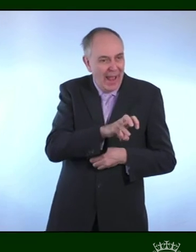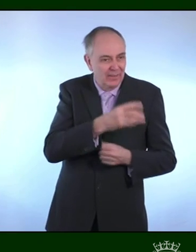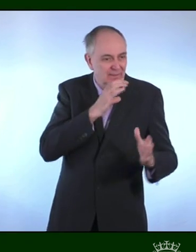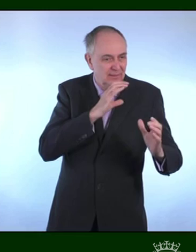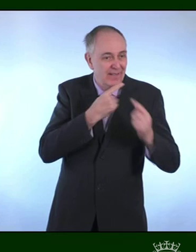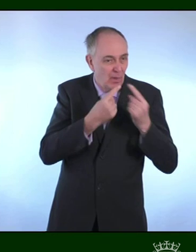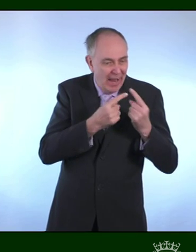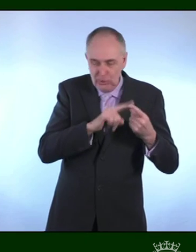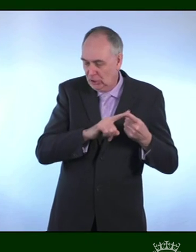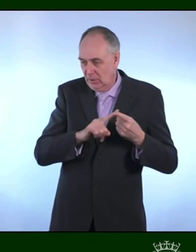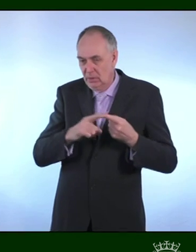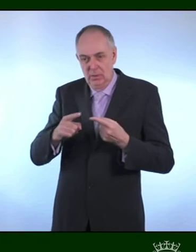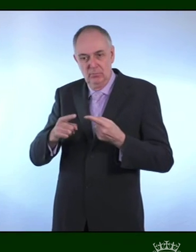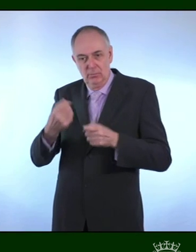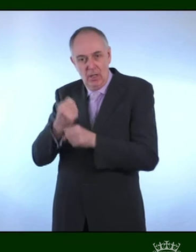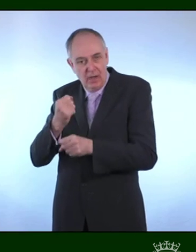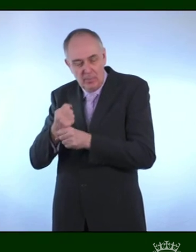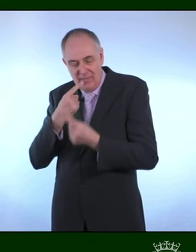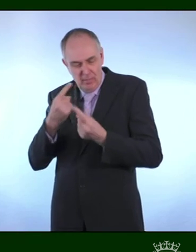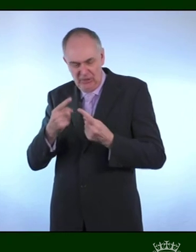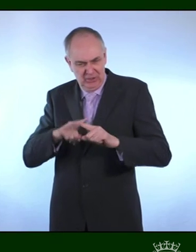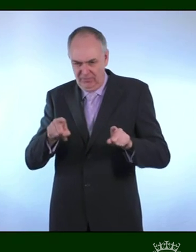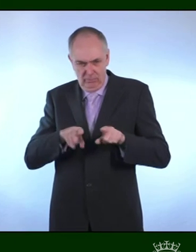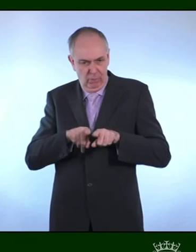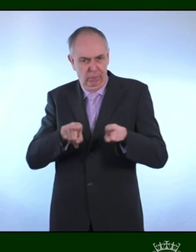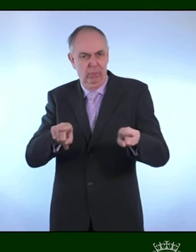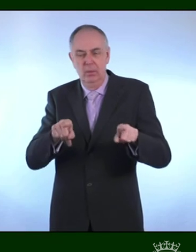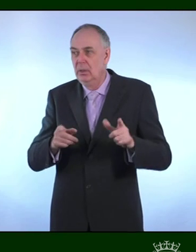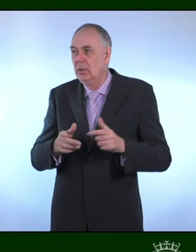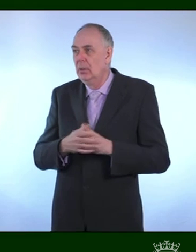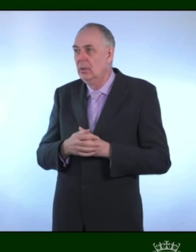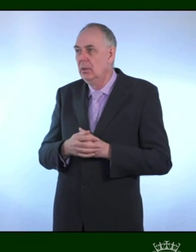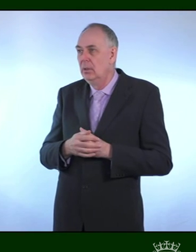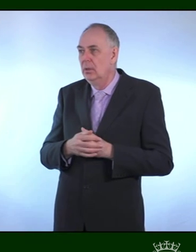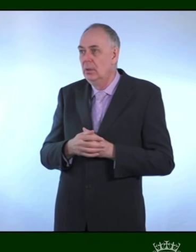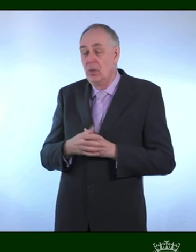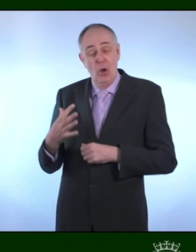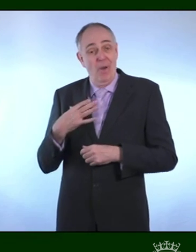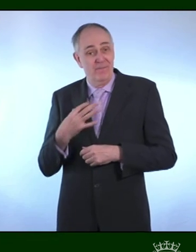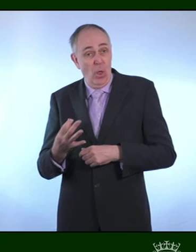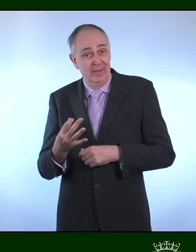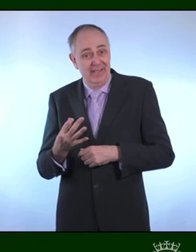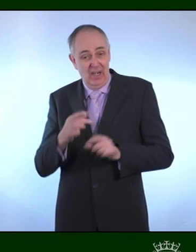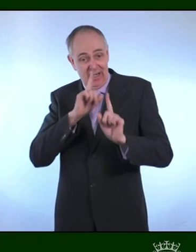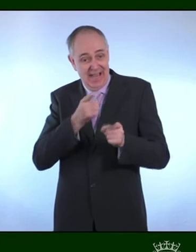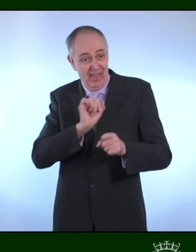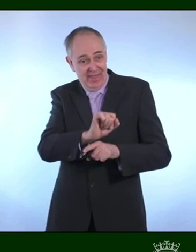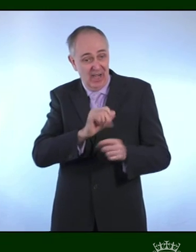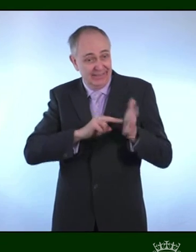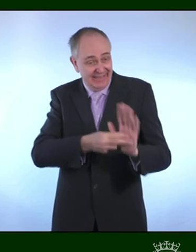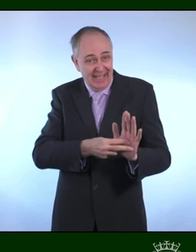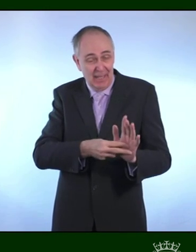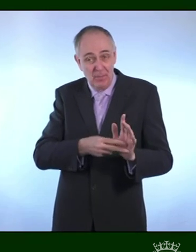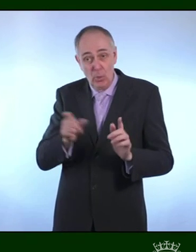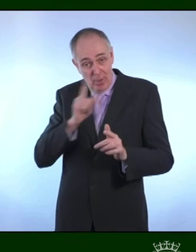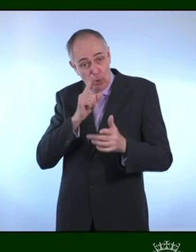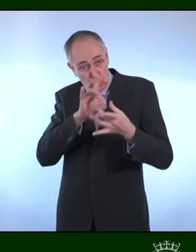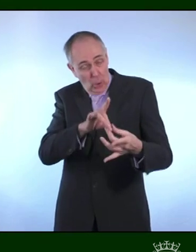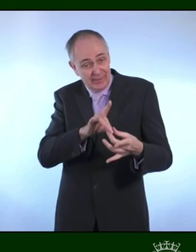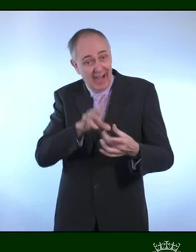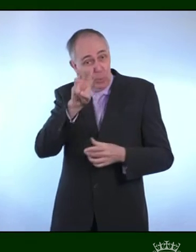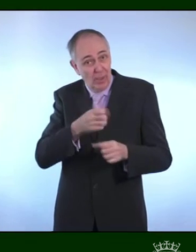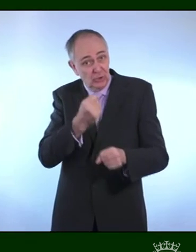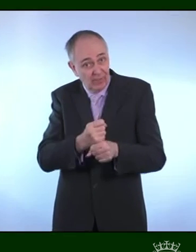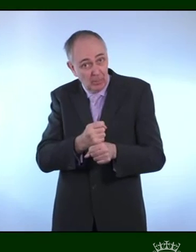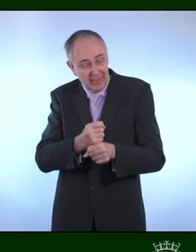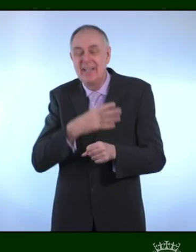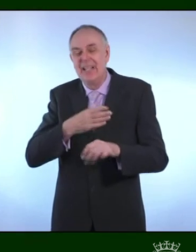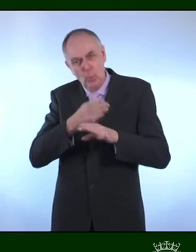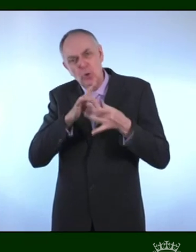The Secretary State for Health and Social Care has made an announcement on volunteering. Sadly, Welsh volunteers cannot take part in that scheme—we are cross-border—so will the Prime Minister get on the phone to the Welsh Government and say, “Let’s work together”?